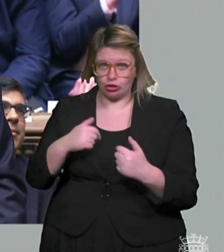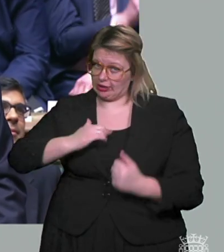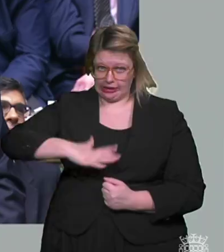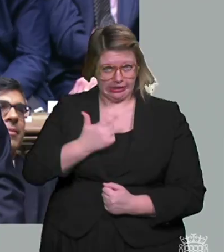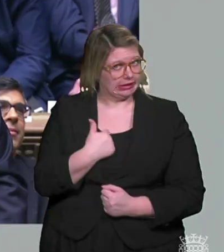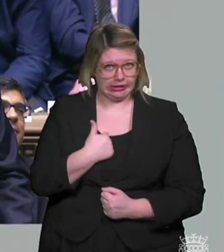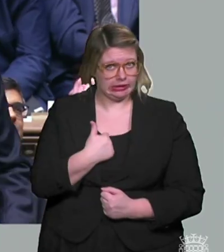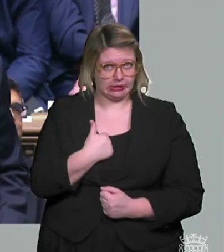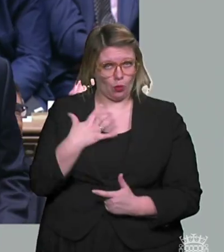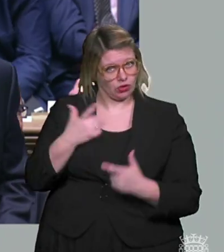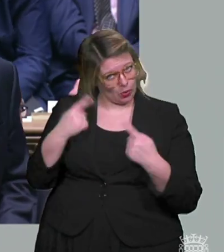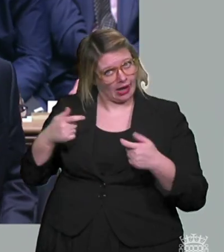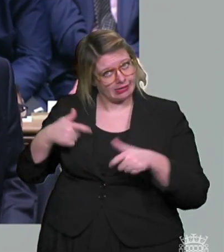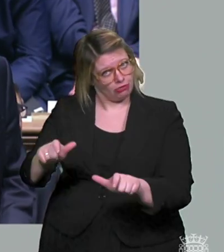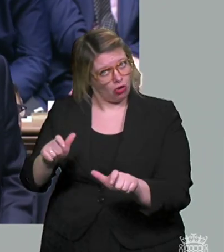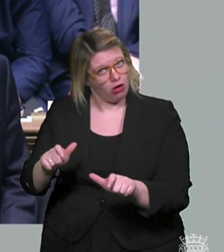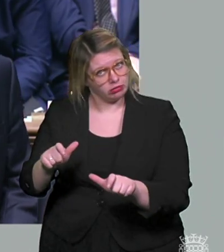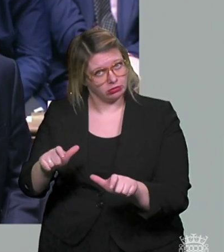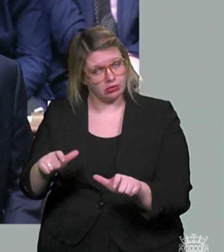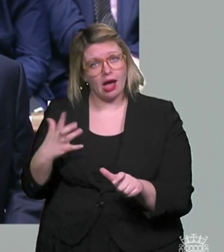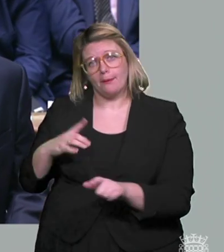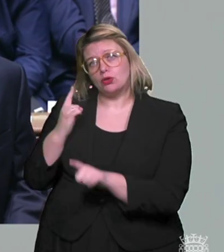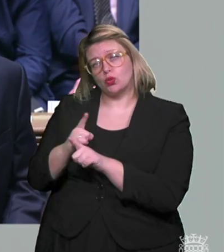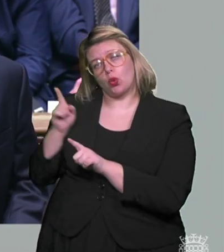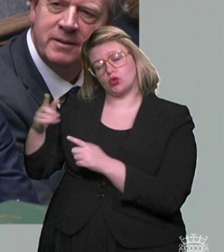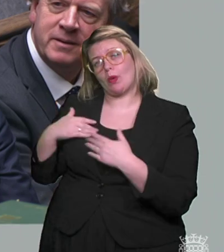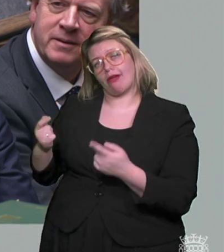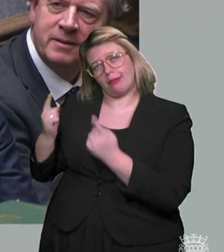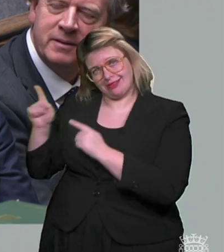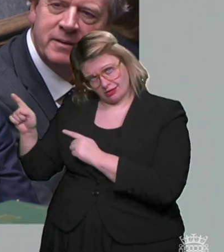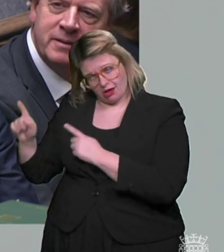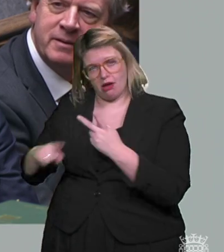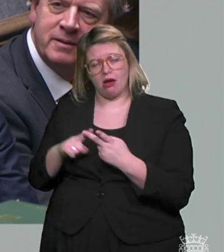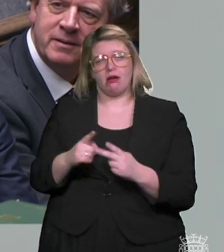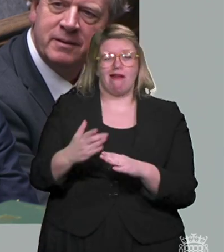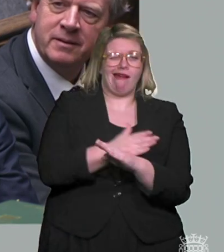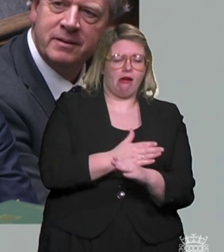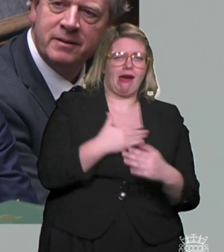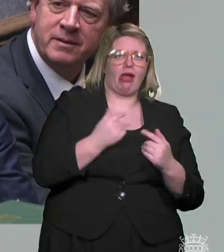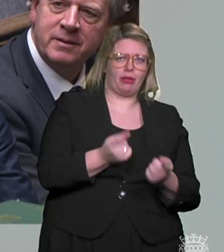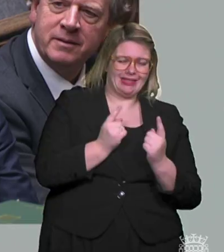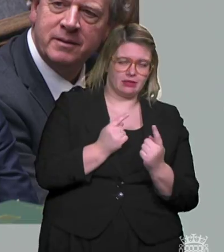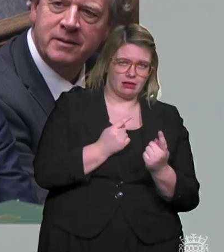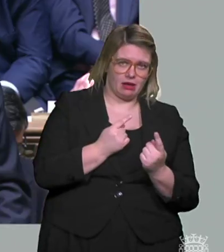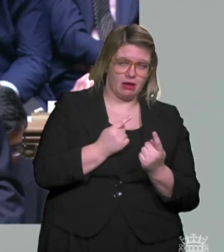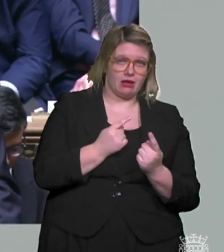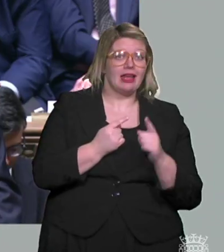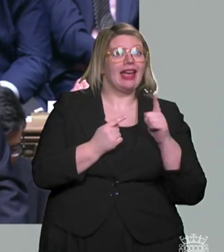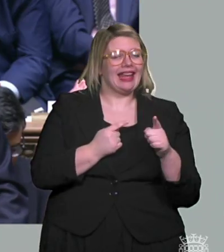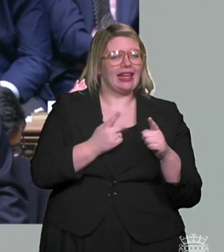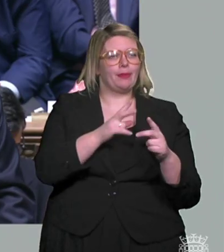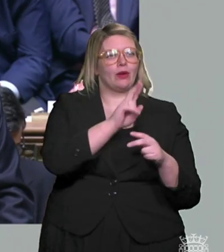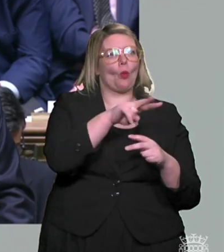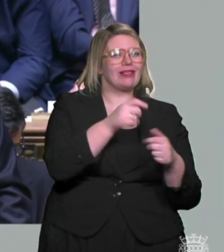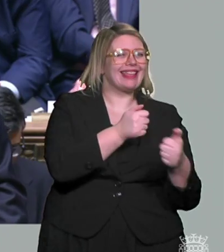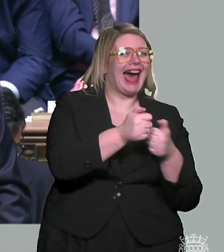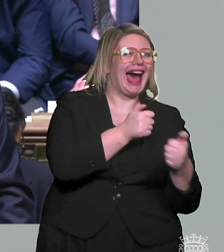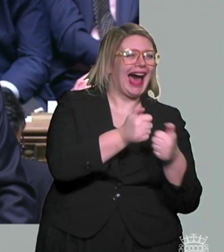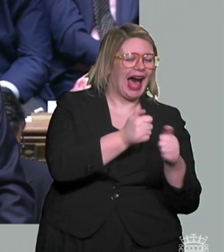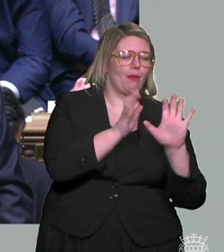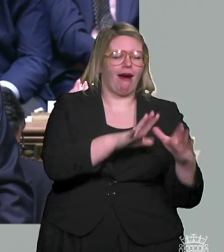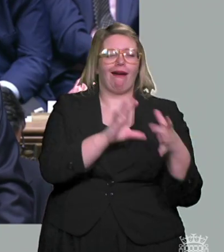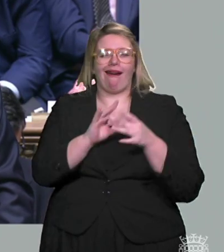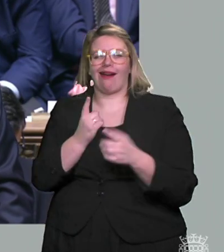It is an issue I have discussed not just with the current Secretary of State for Health and Social Care, my right honourable Friend the Member for North East Cambridgeshire , but a former Health Secretary who kindly took a break from WhatsApping his colleagues to consider it.